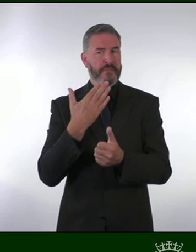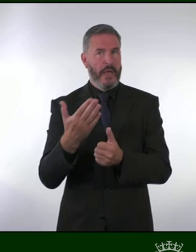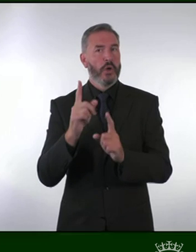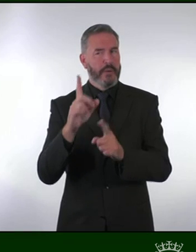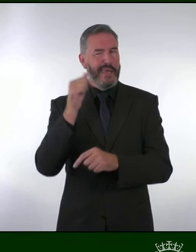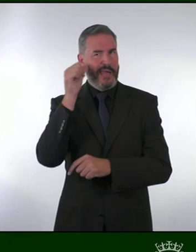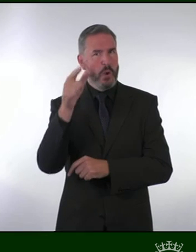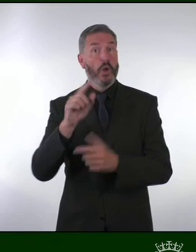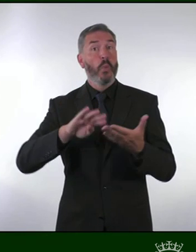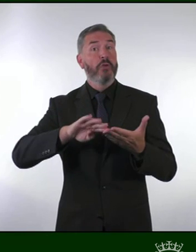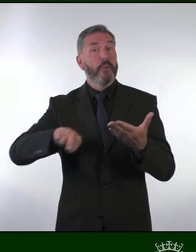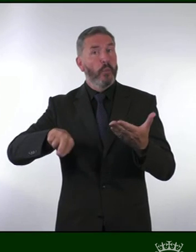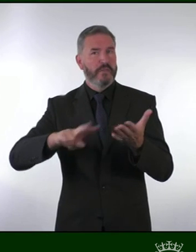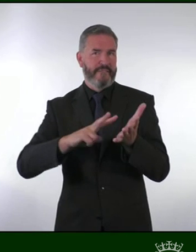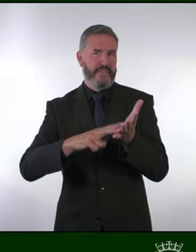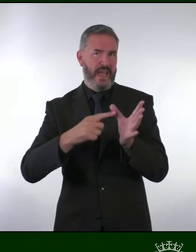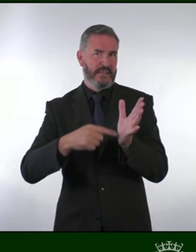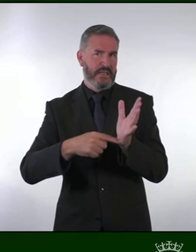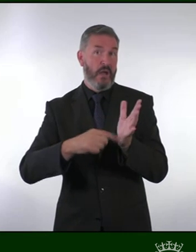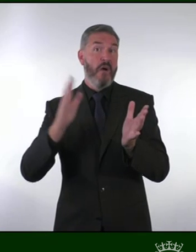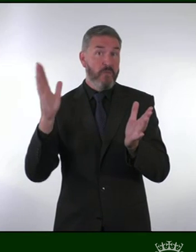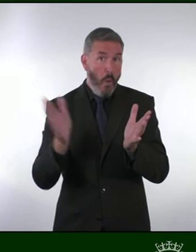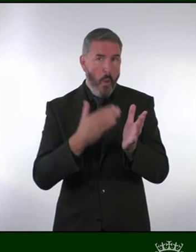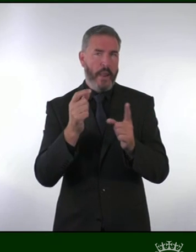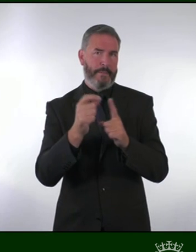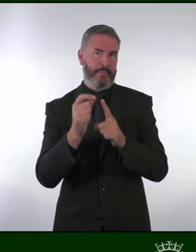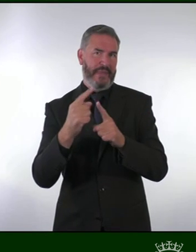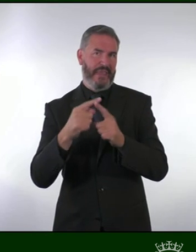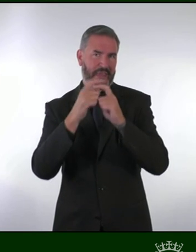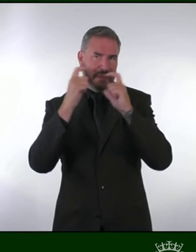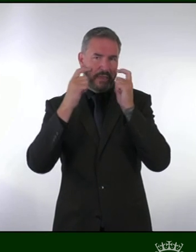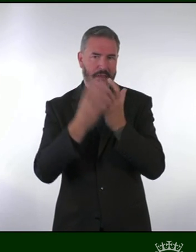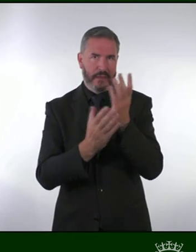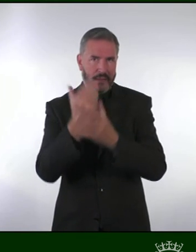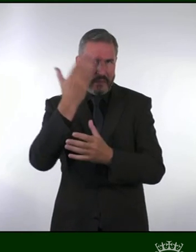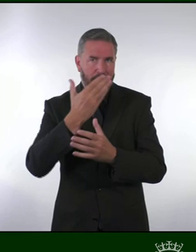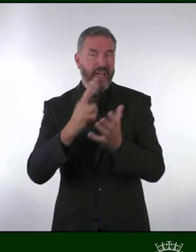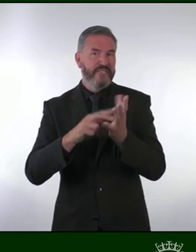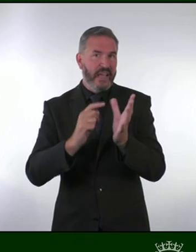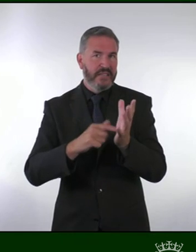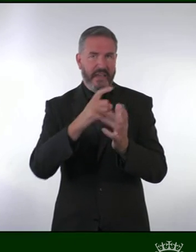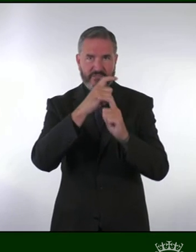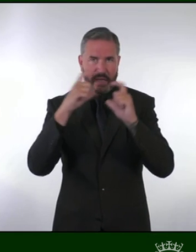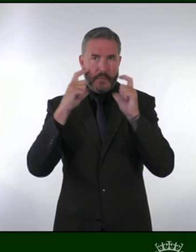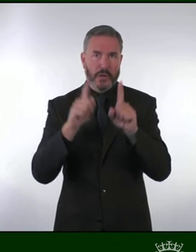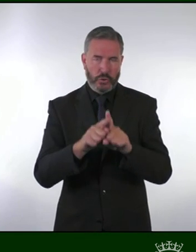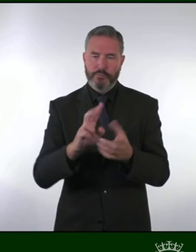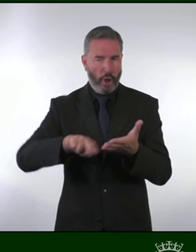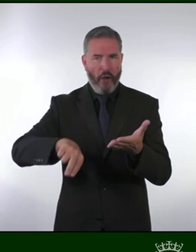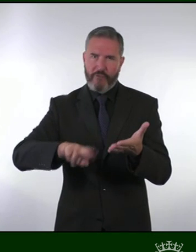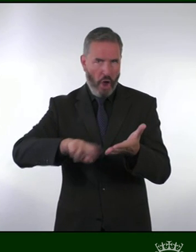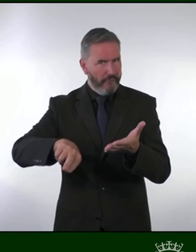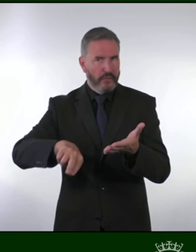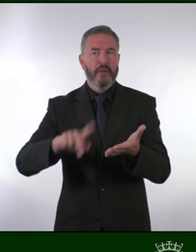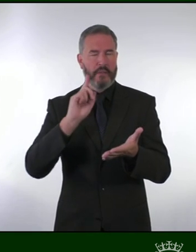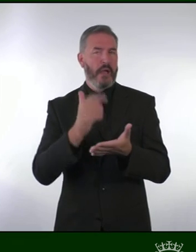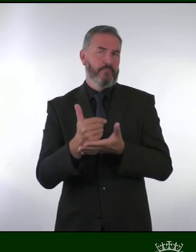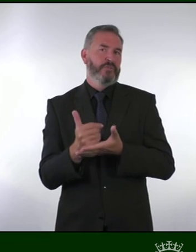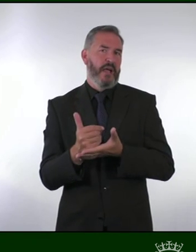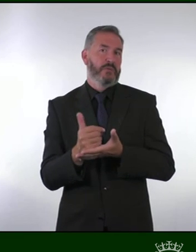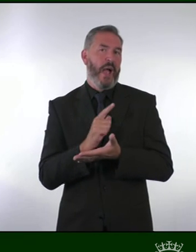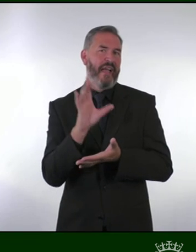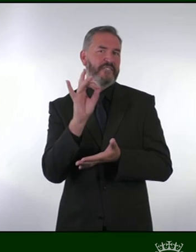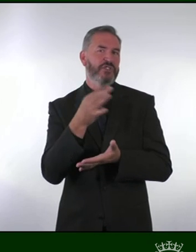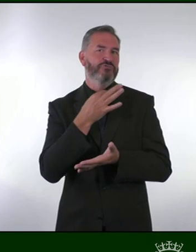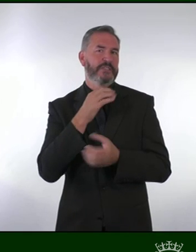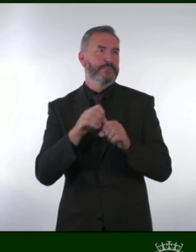As he knows, we have removed VAT from all PPE, including VAT on face masks that, as everybody knows, can protect from infection.